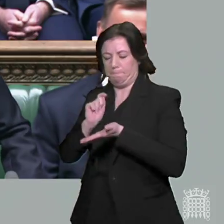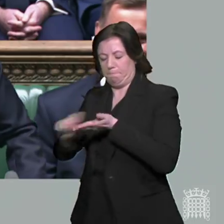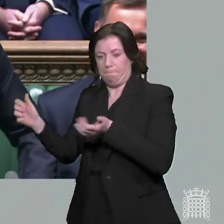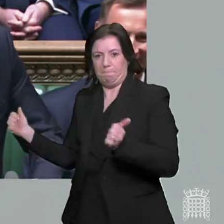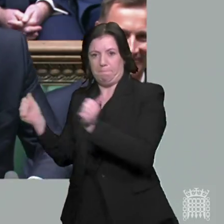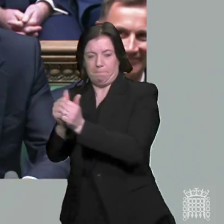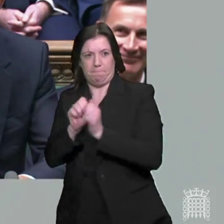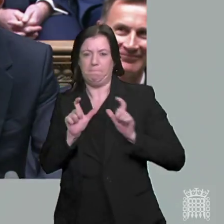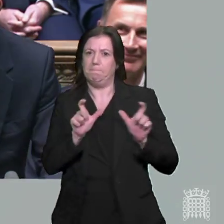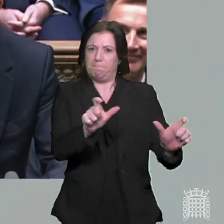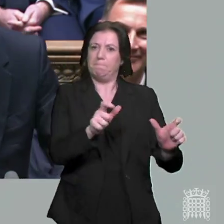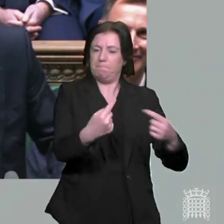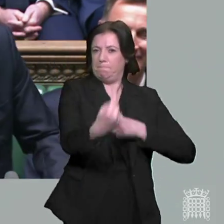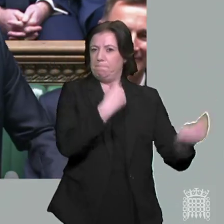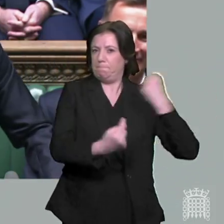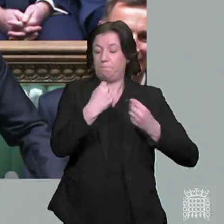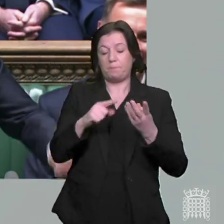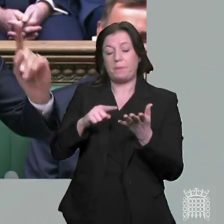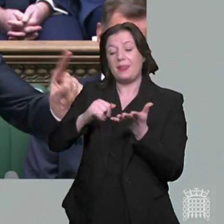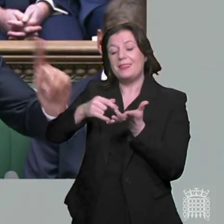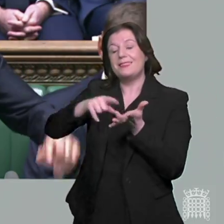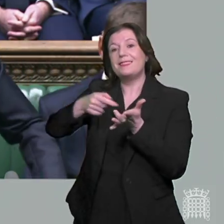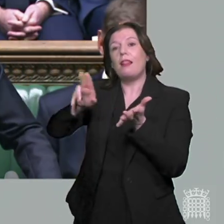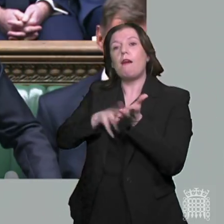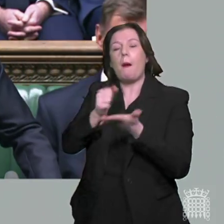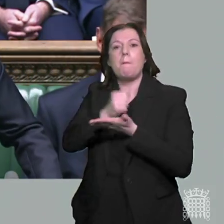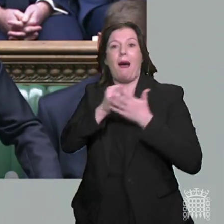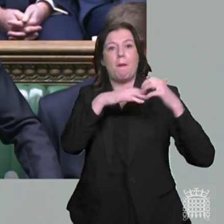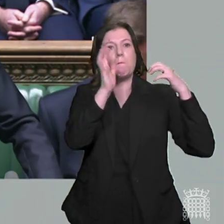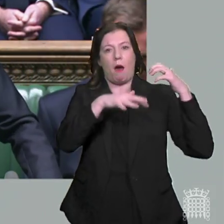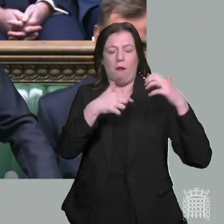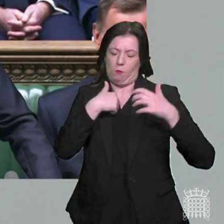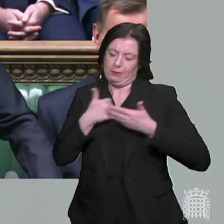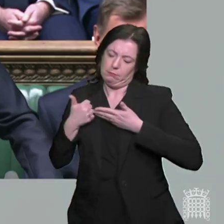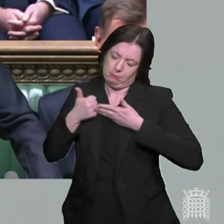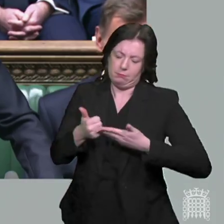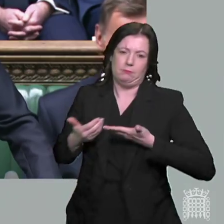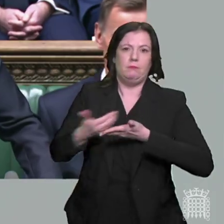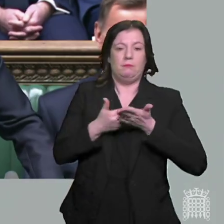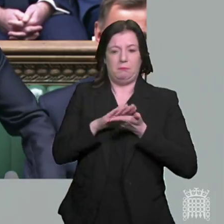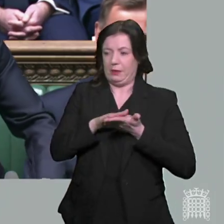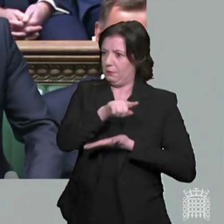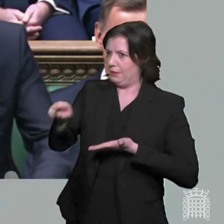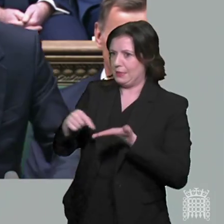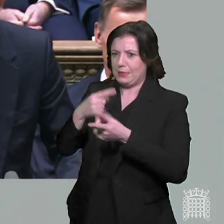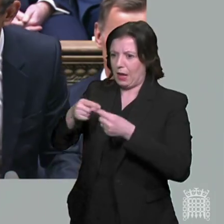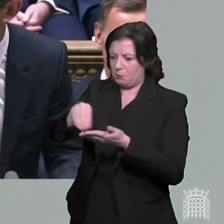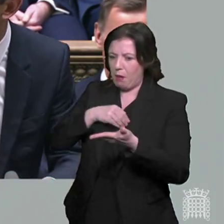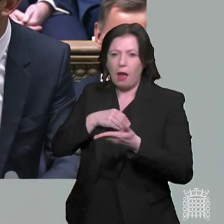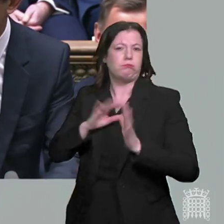Over the weekend, we facilitated the sale of Silicon Valley Bank at no cost to the taxpayer.